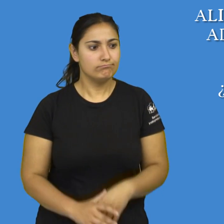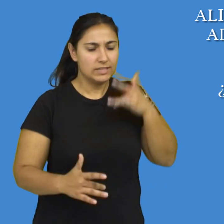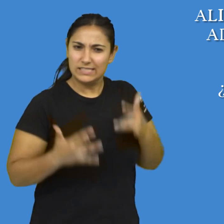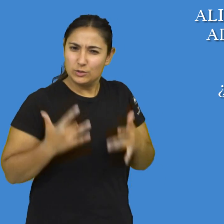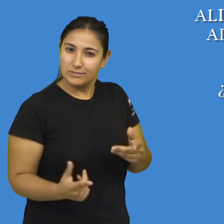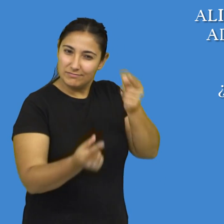síntoma